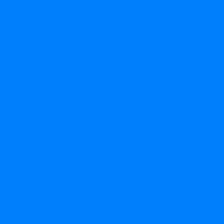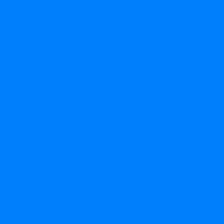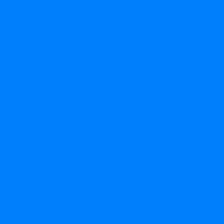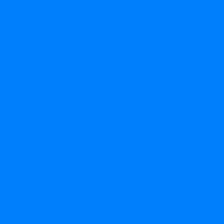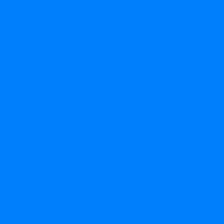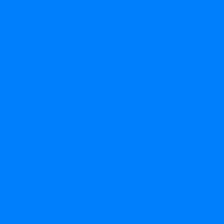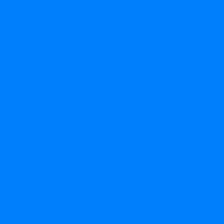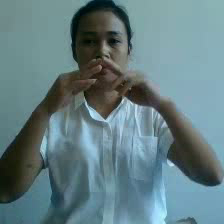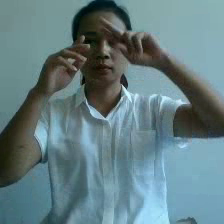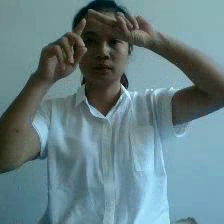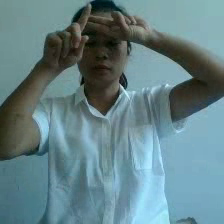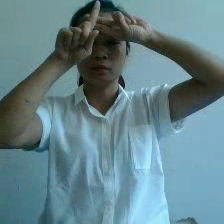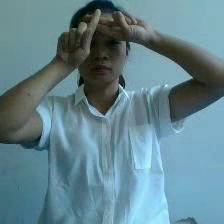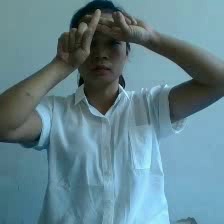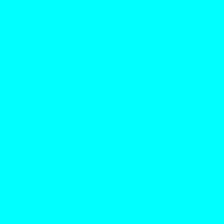Bệnh viện